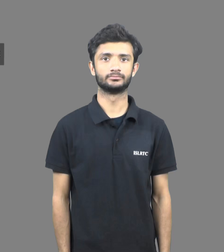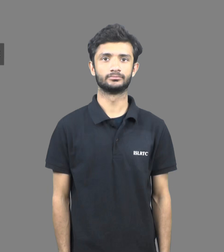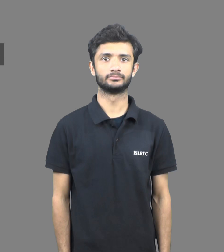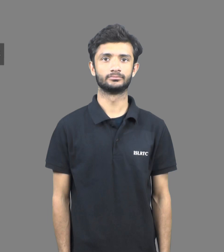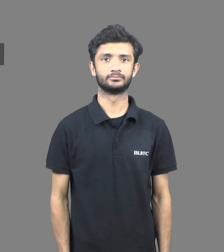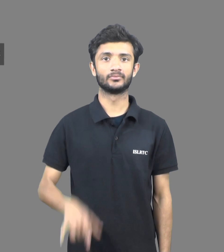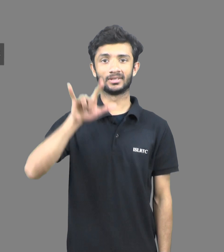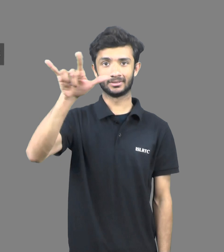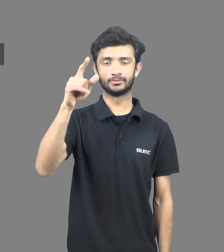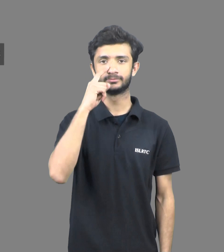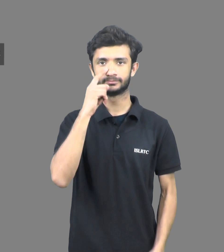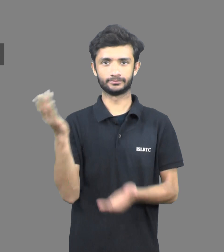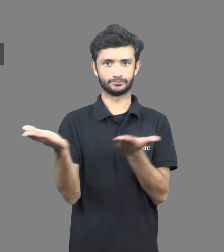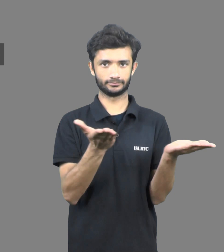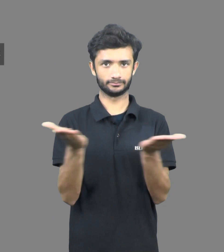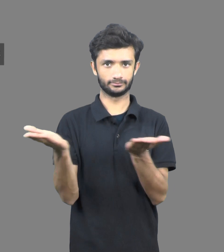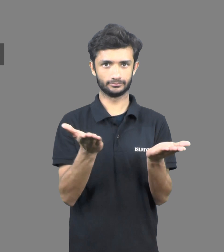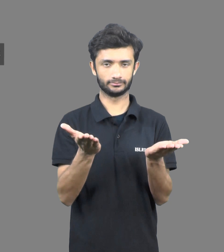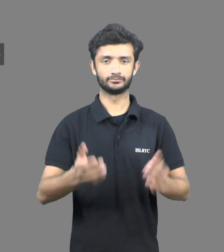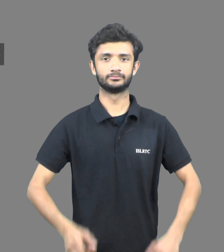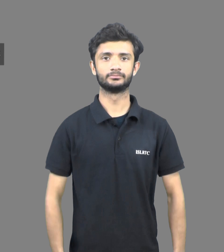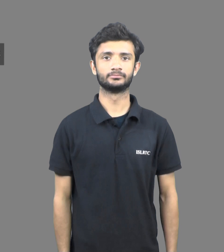Air hostess